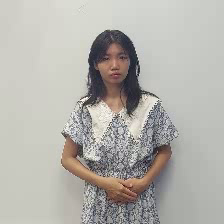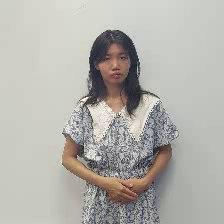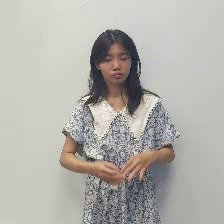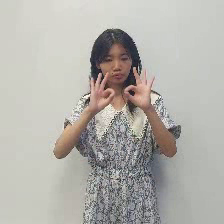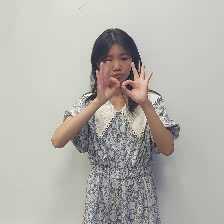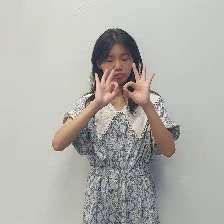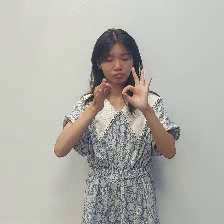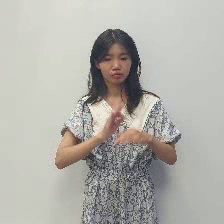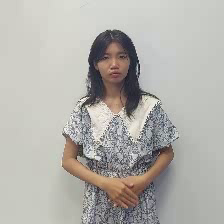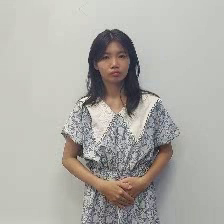Rau